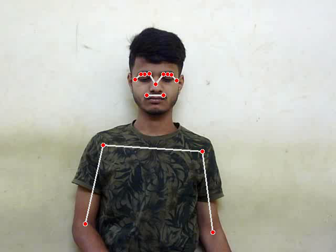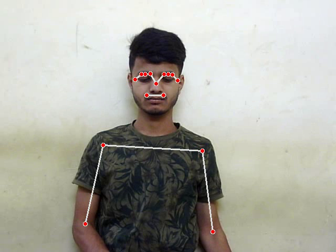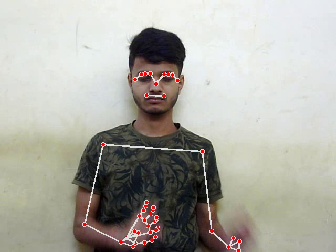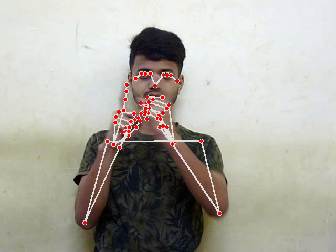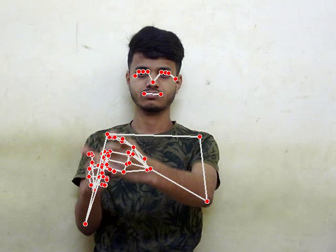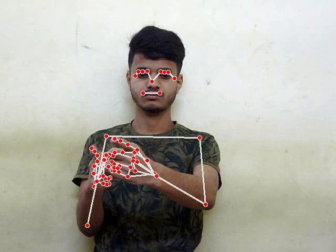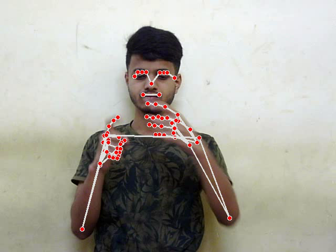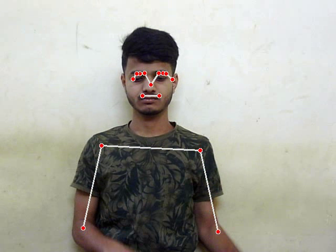go